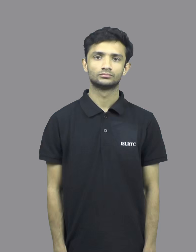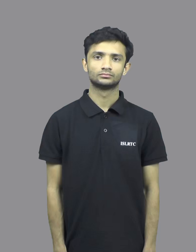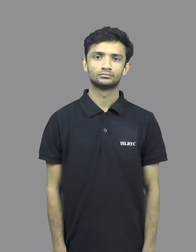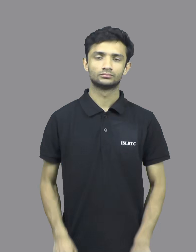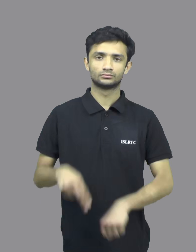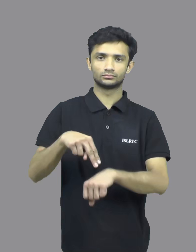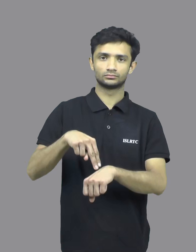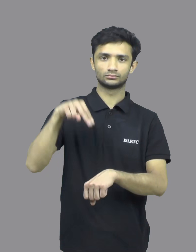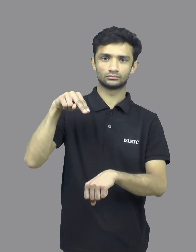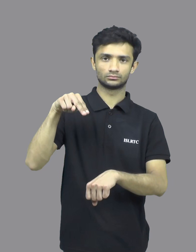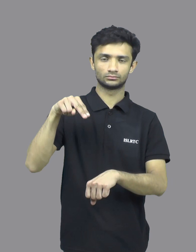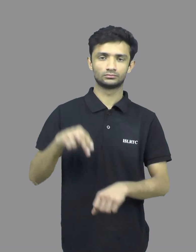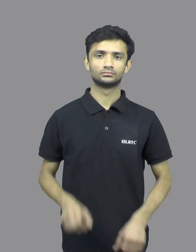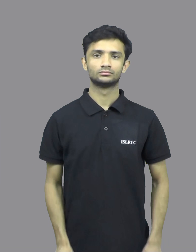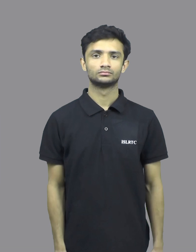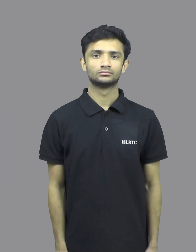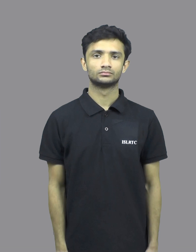Niger